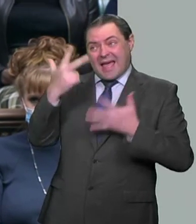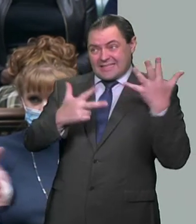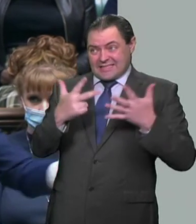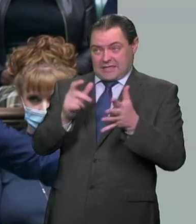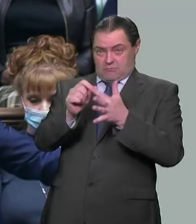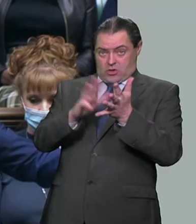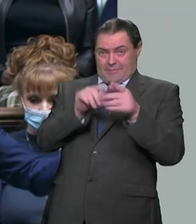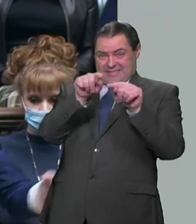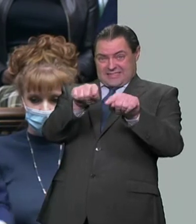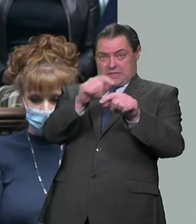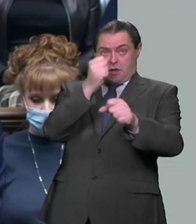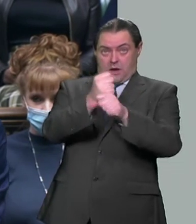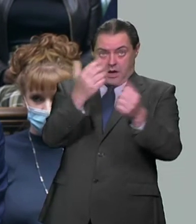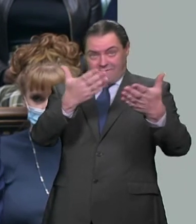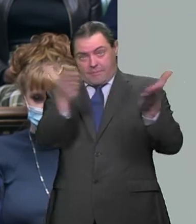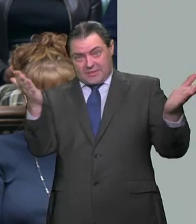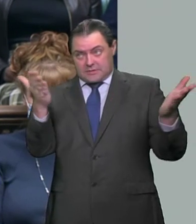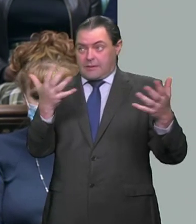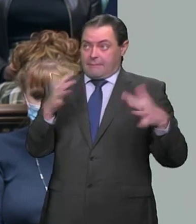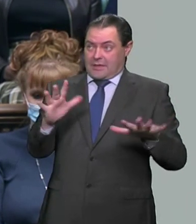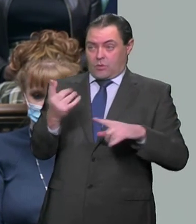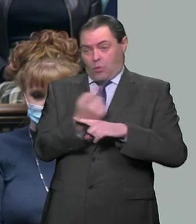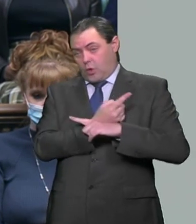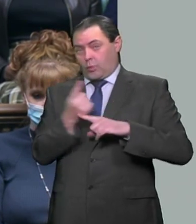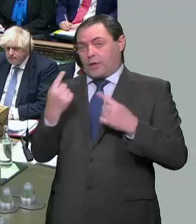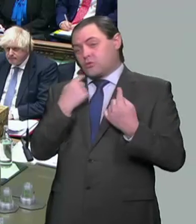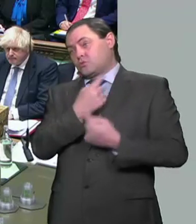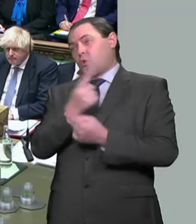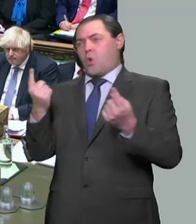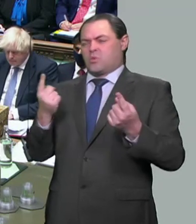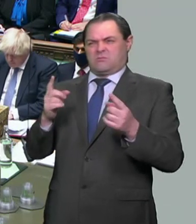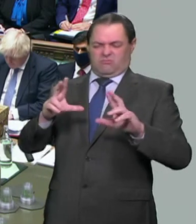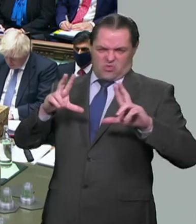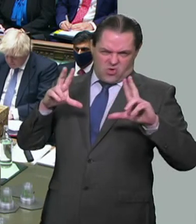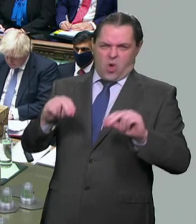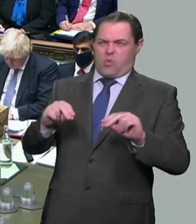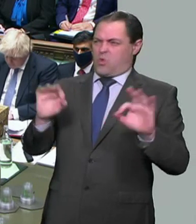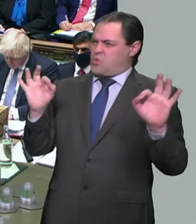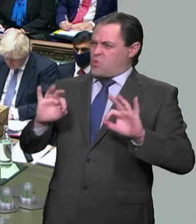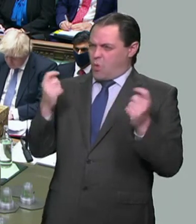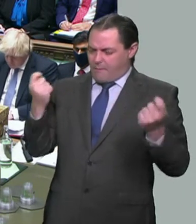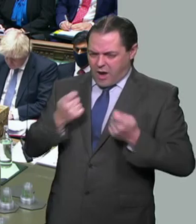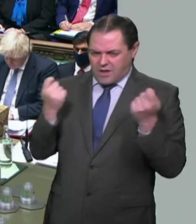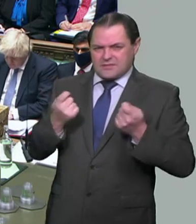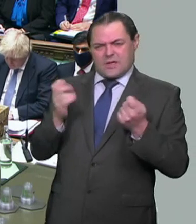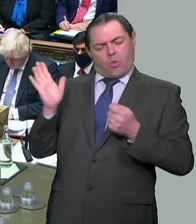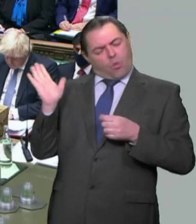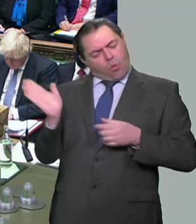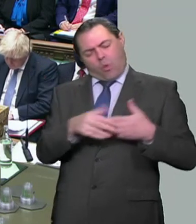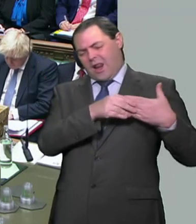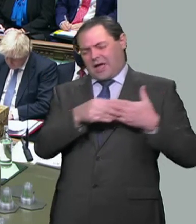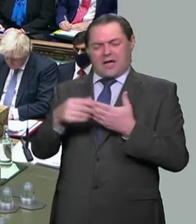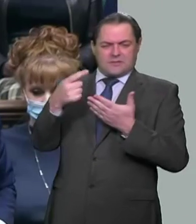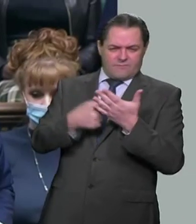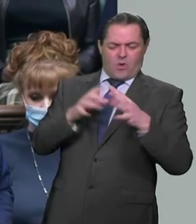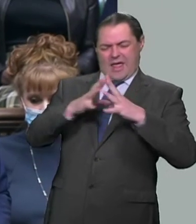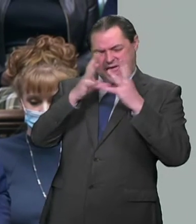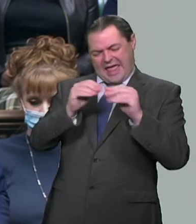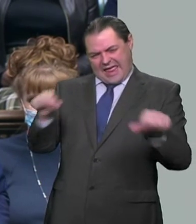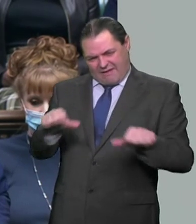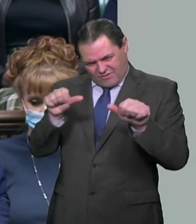The Prime Minister and the Government spent the week telling the British public that there was no party and that all guidance was followed completely.